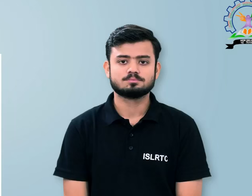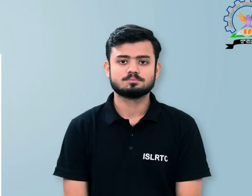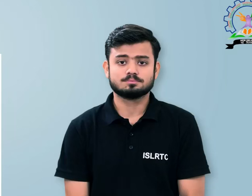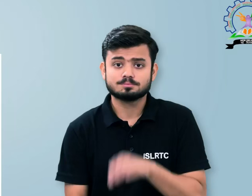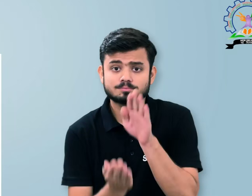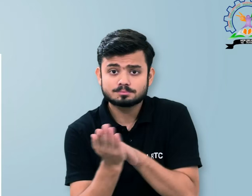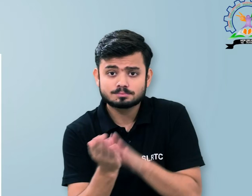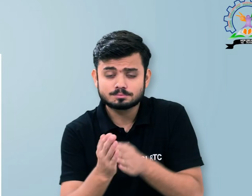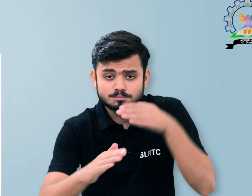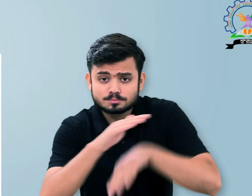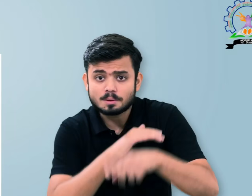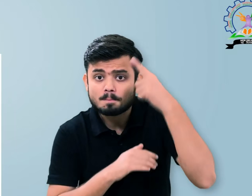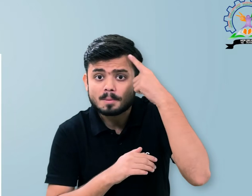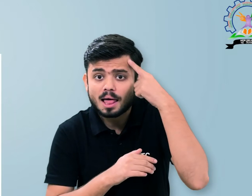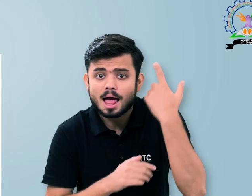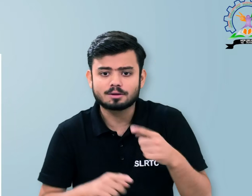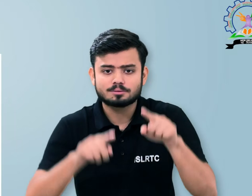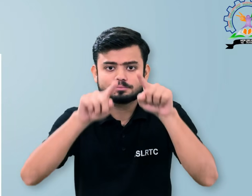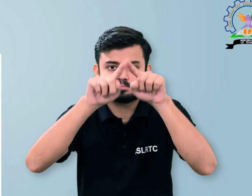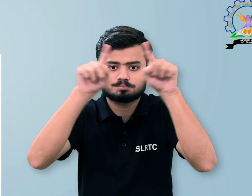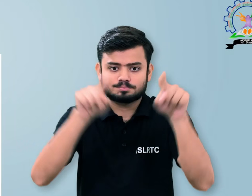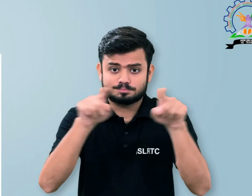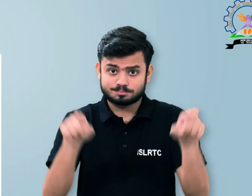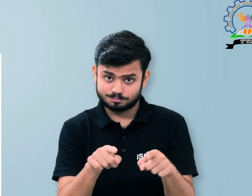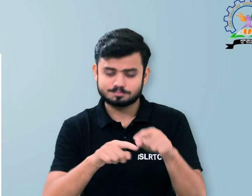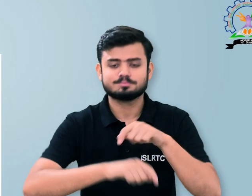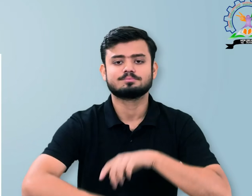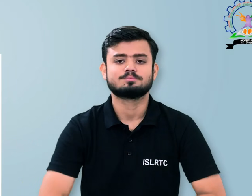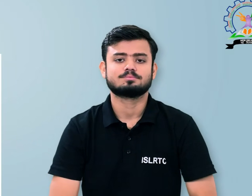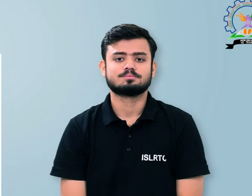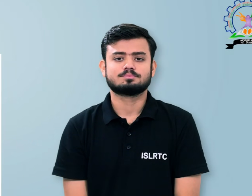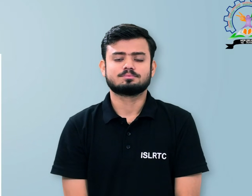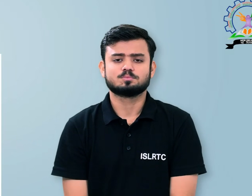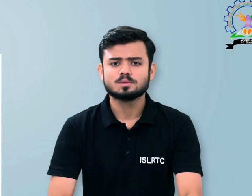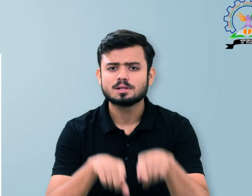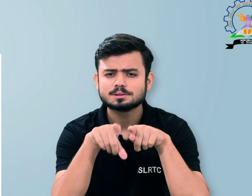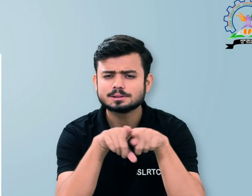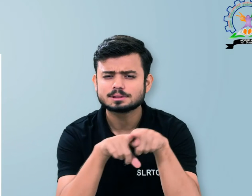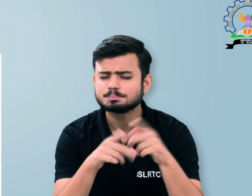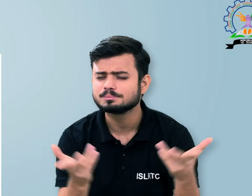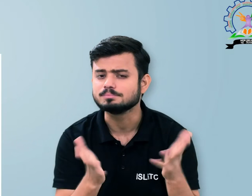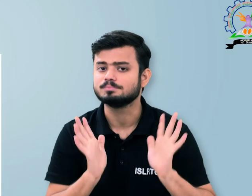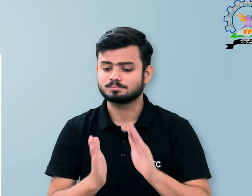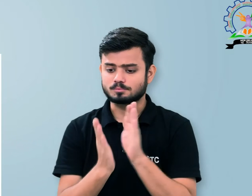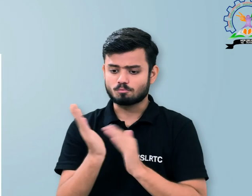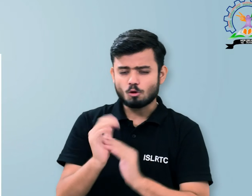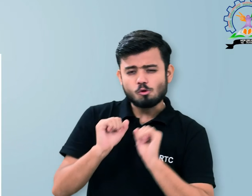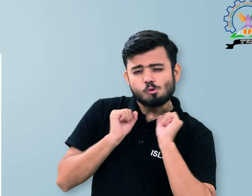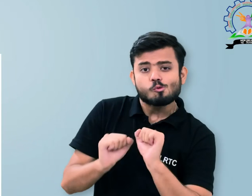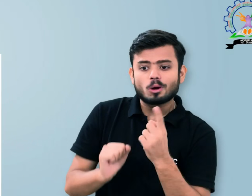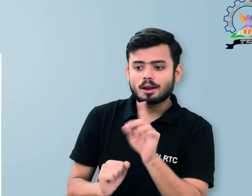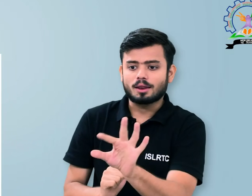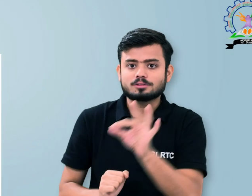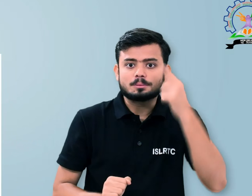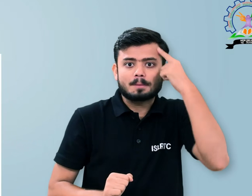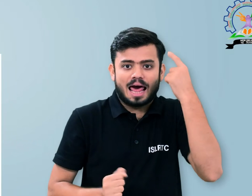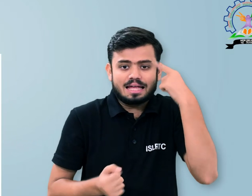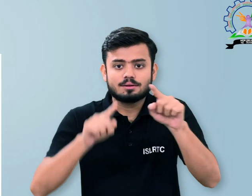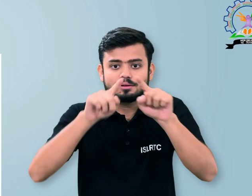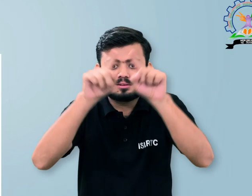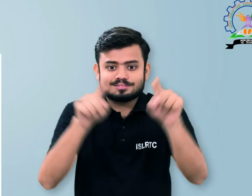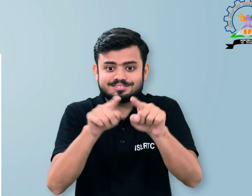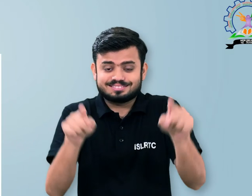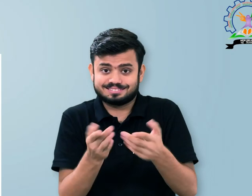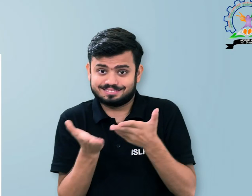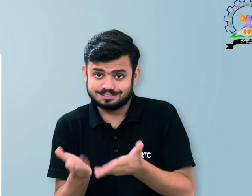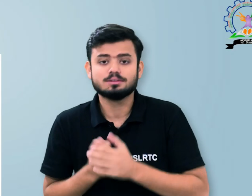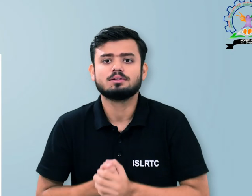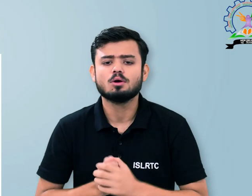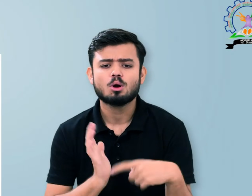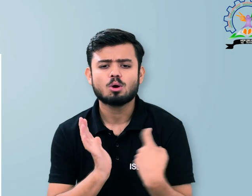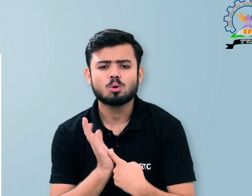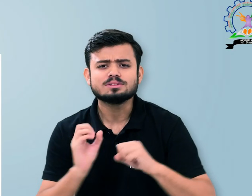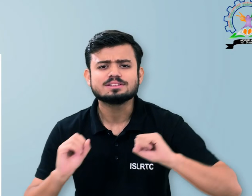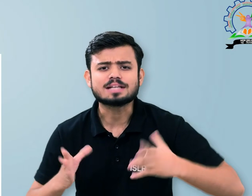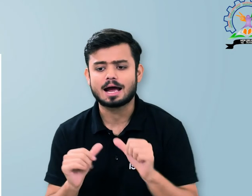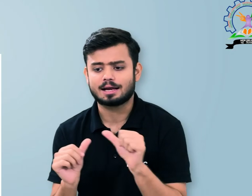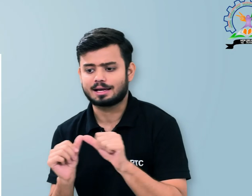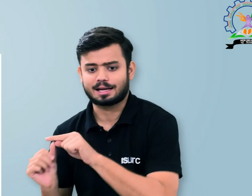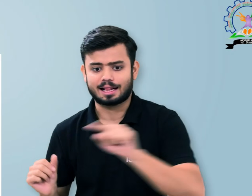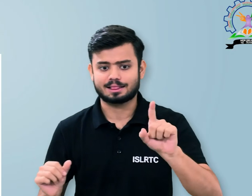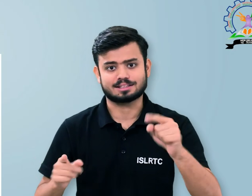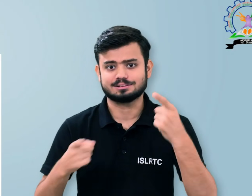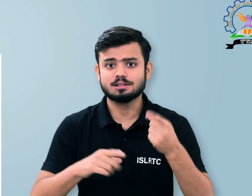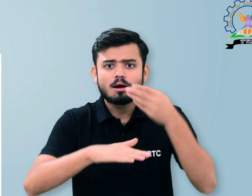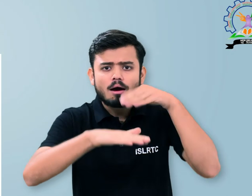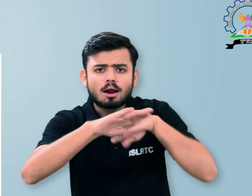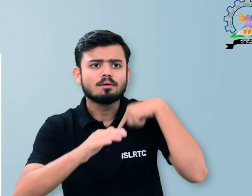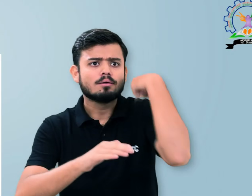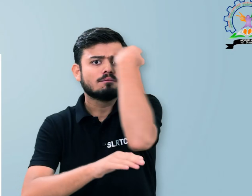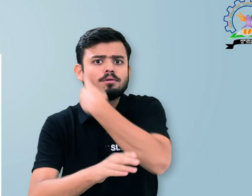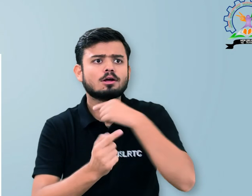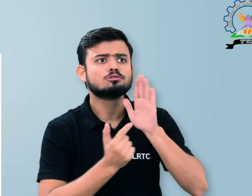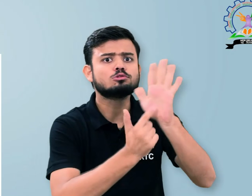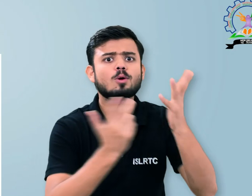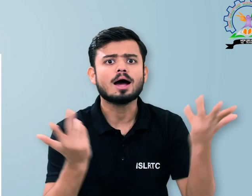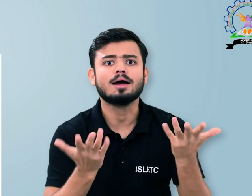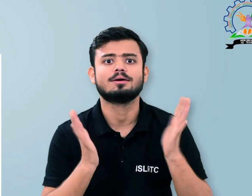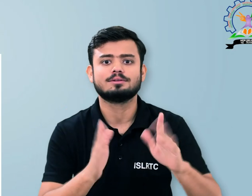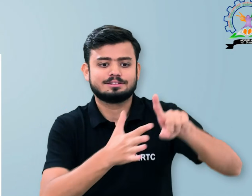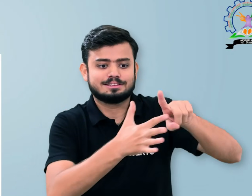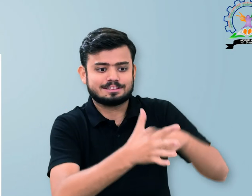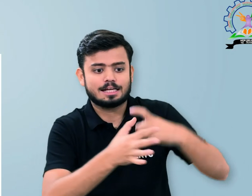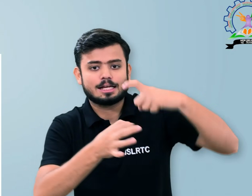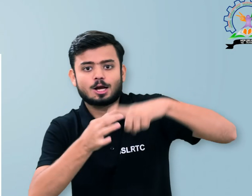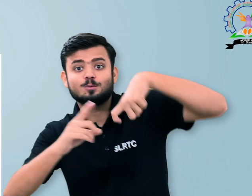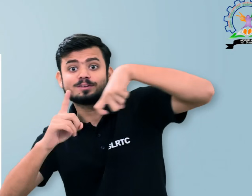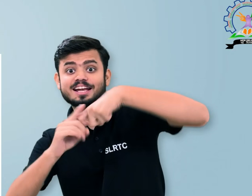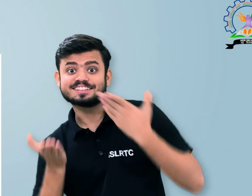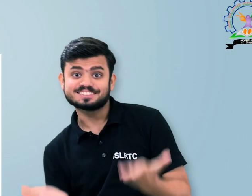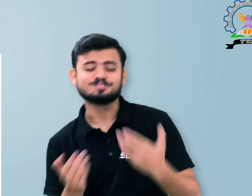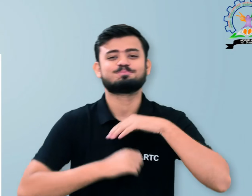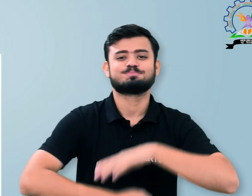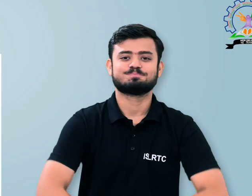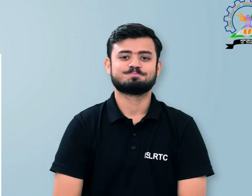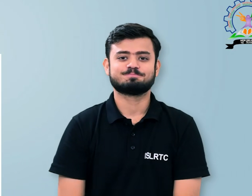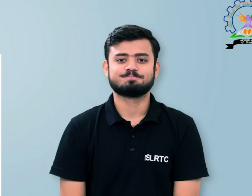Clubs One of the four suits in a deck of cards, represented by a black cloverleaf symbol containing 13 cards (Ace through 10, and three face cards: King, Queen, and Jack).